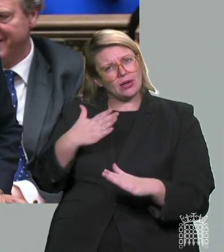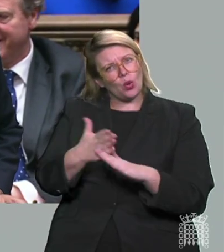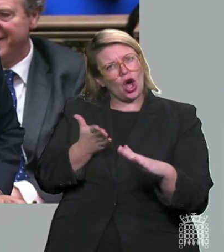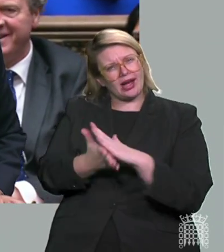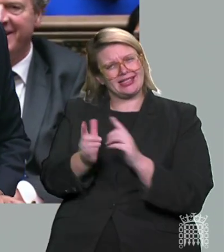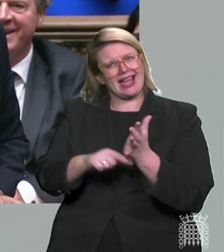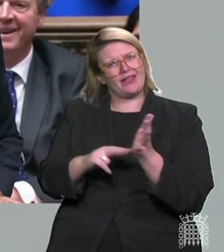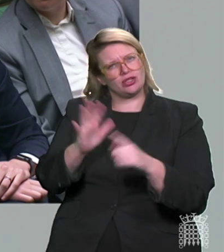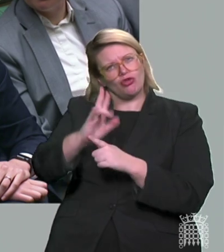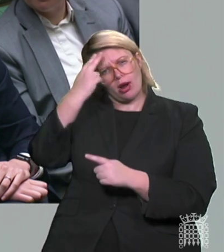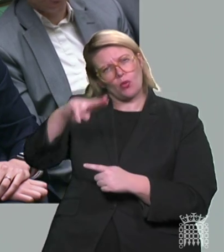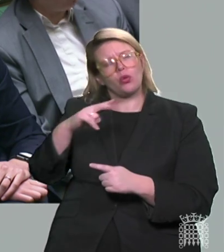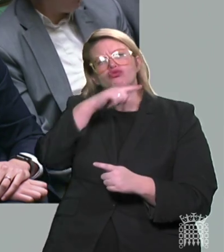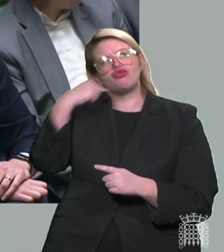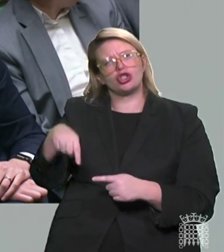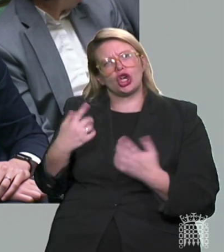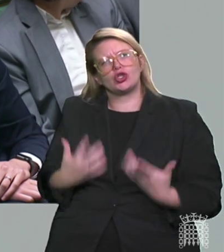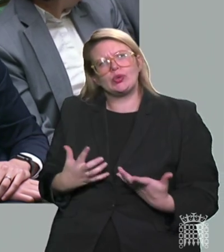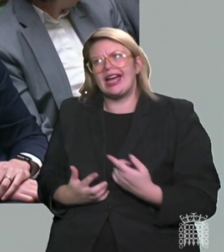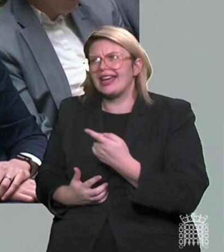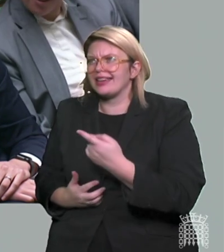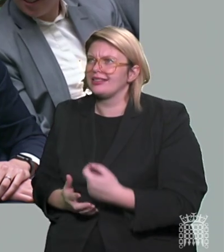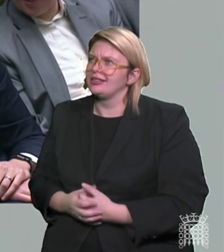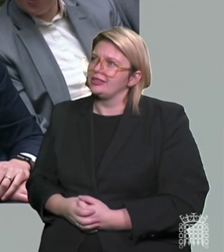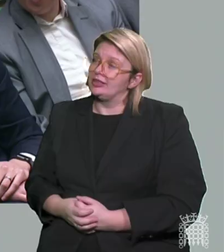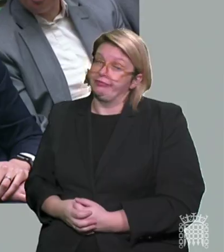The honourable Gentleman talks about priorities.